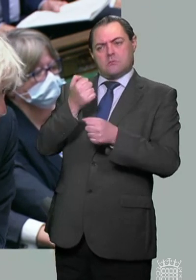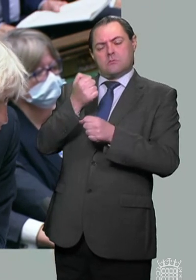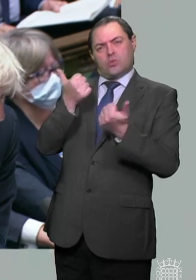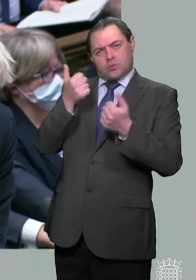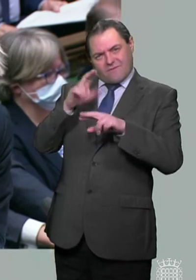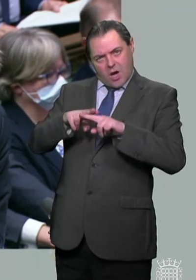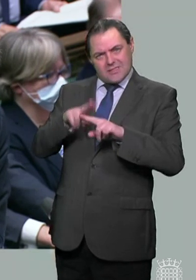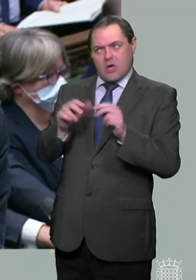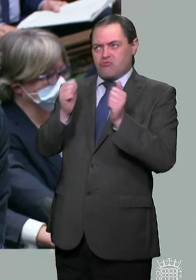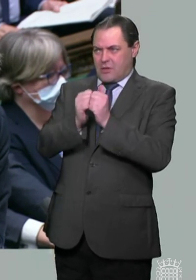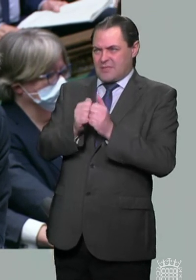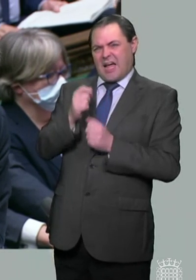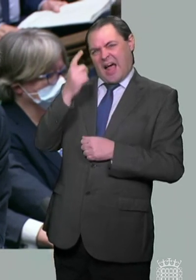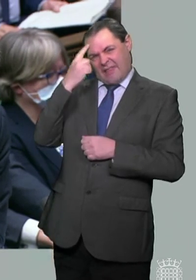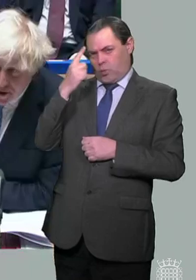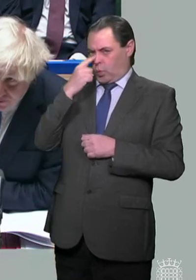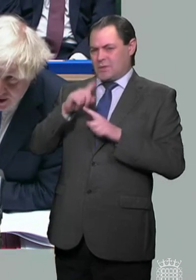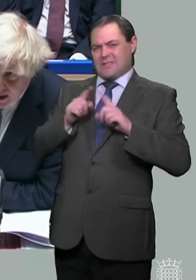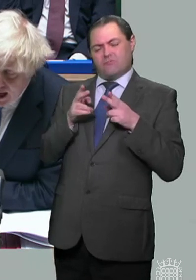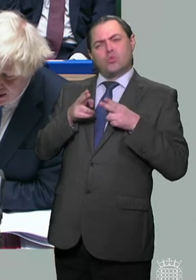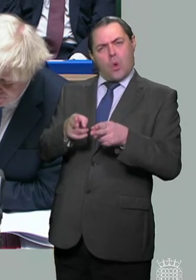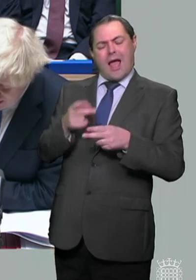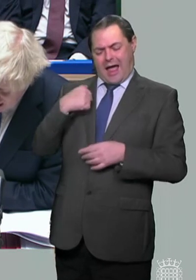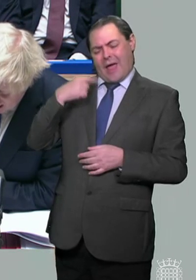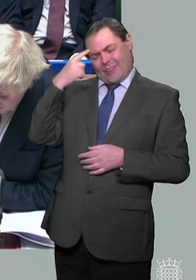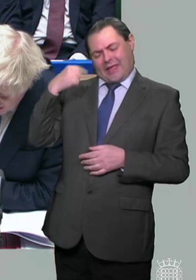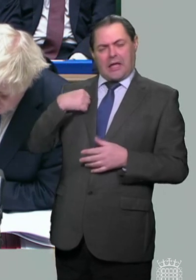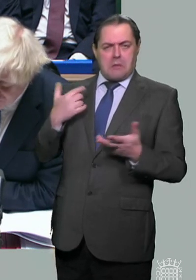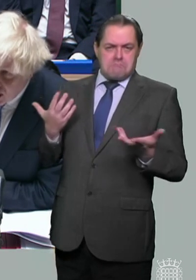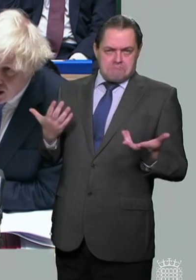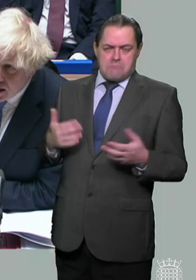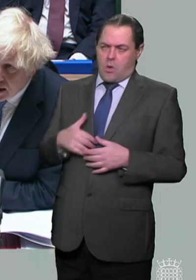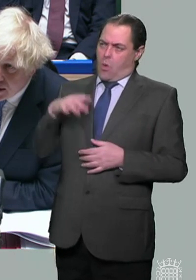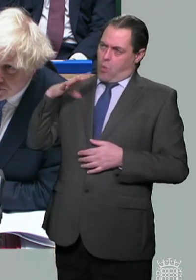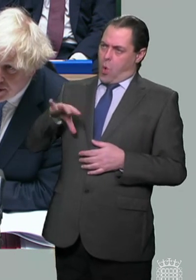I do not believe things need to be that way. I think it could be worked differently.